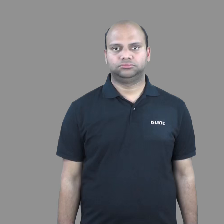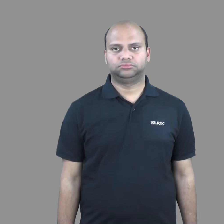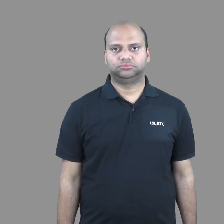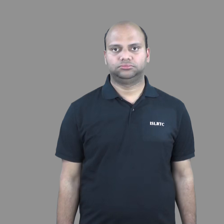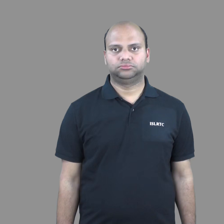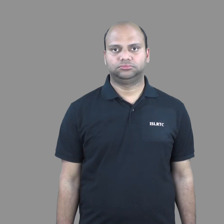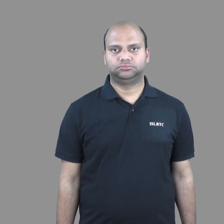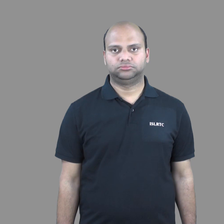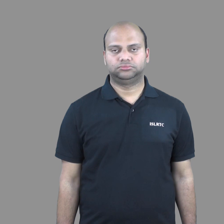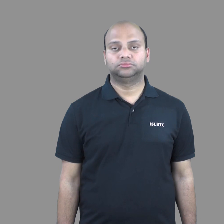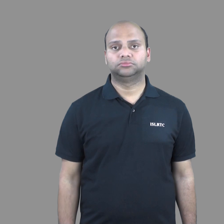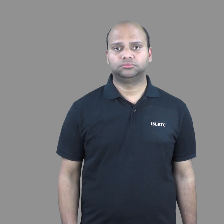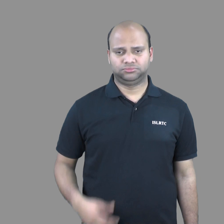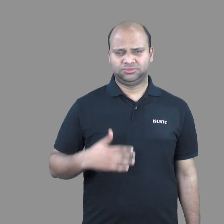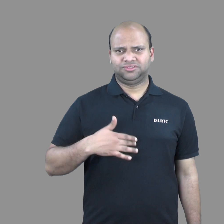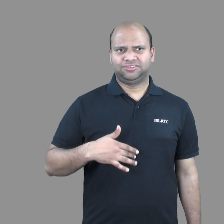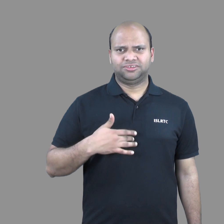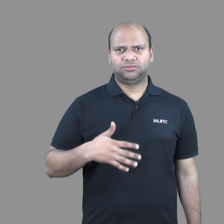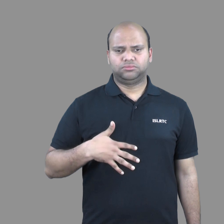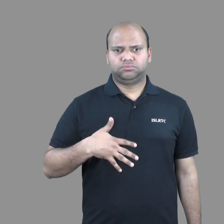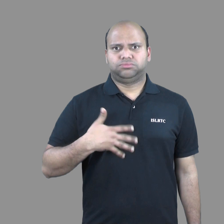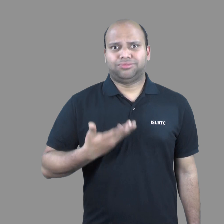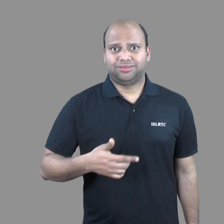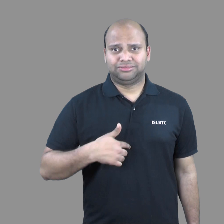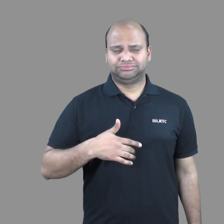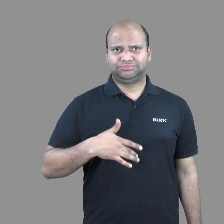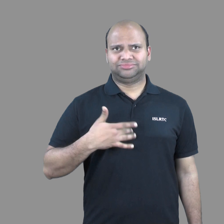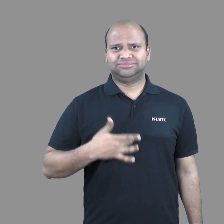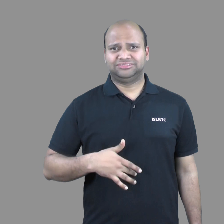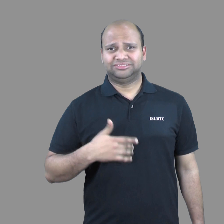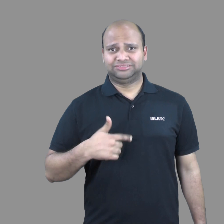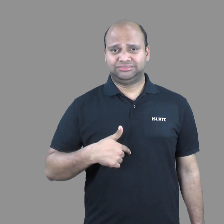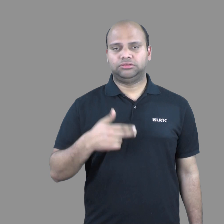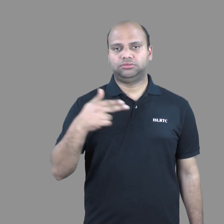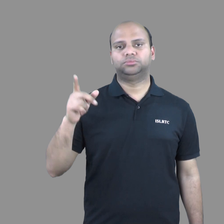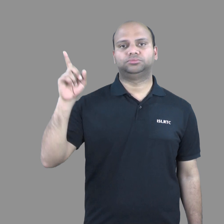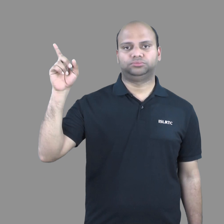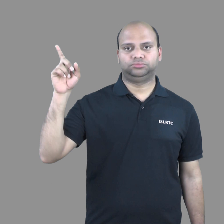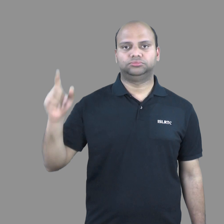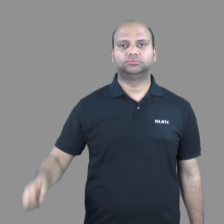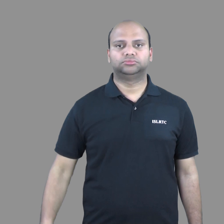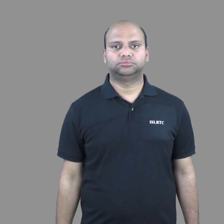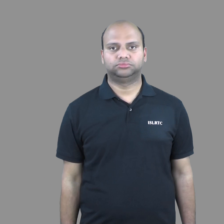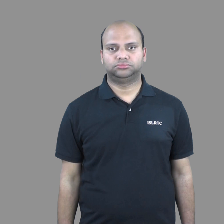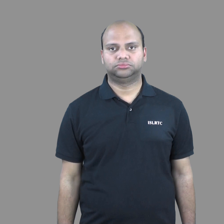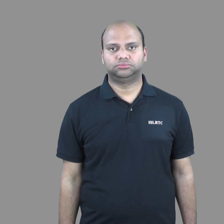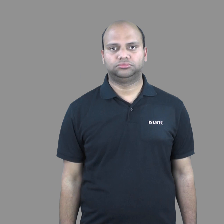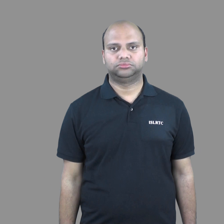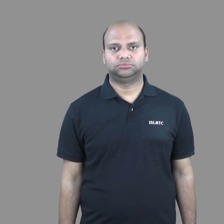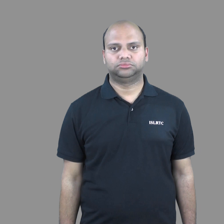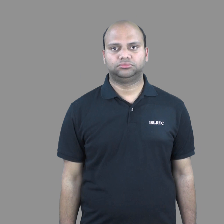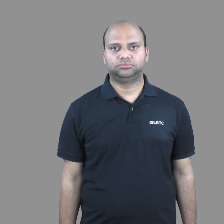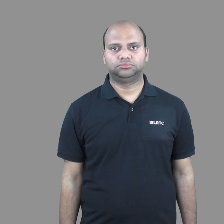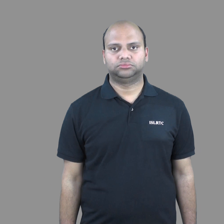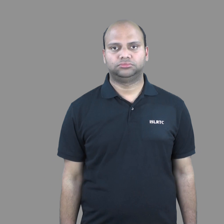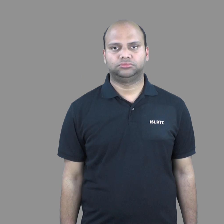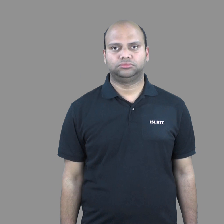Nauseous